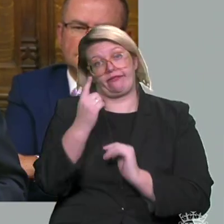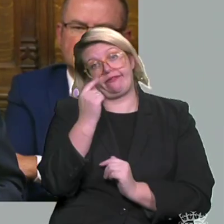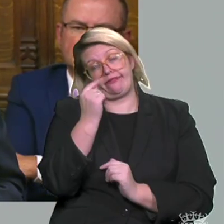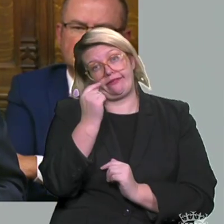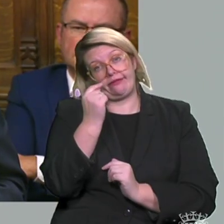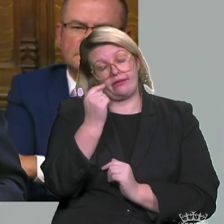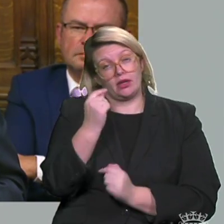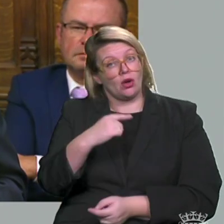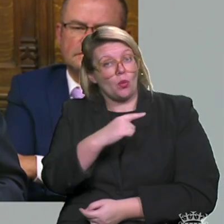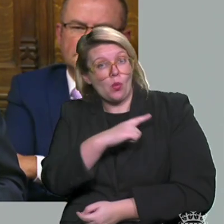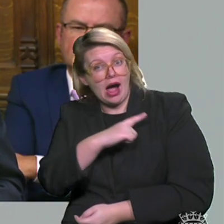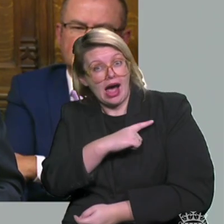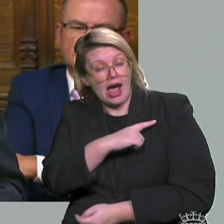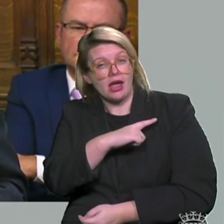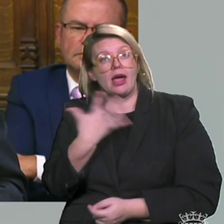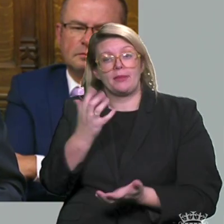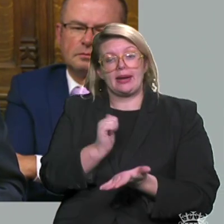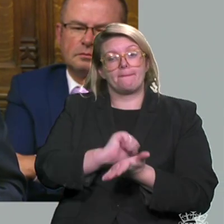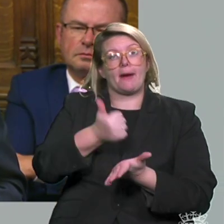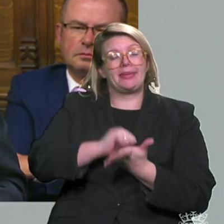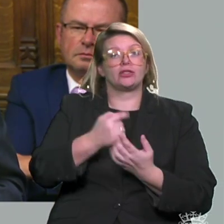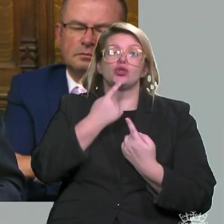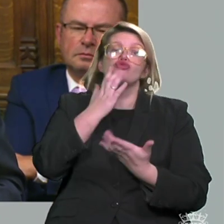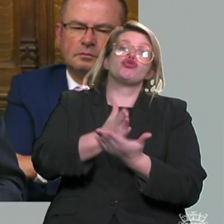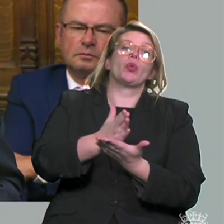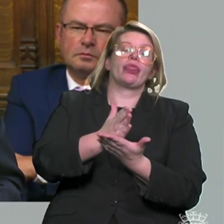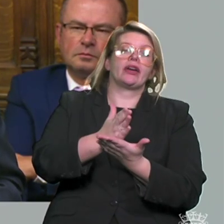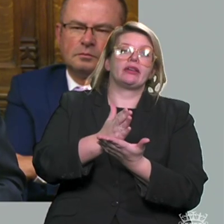And for what? For publishing truth to power.